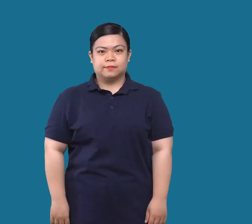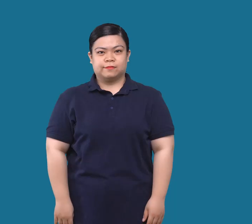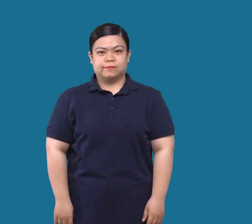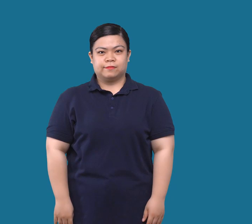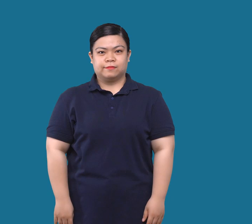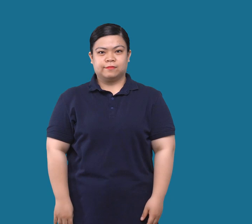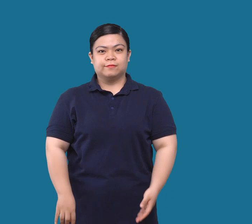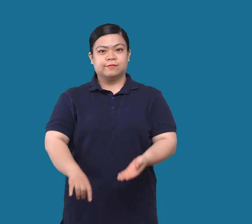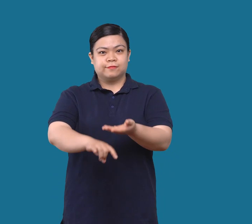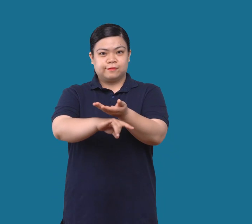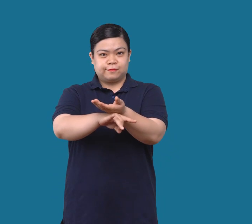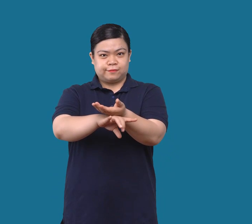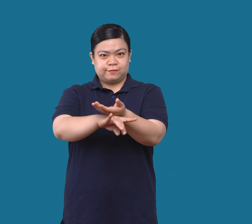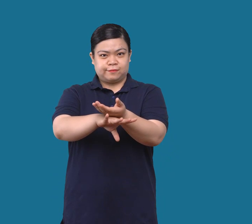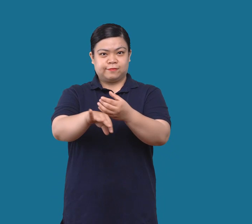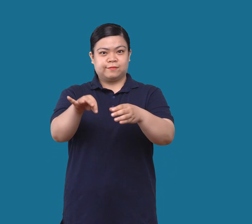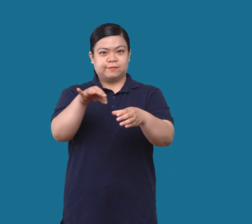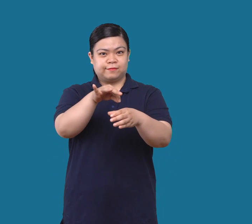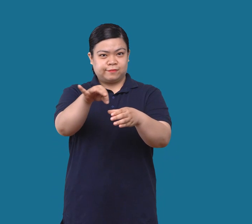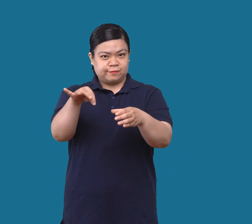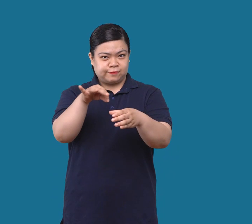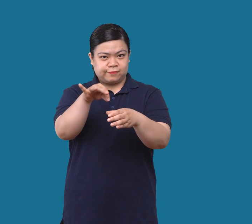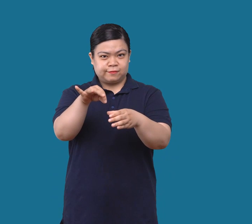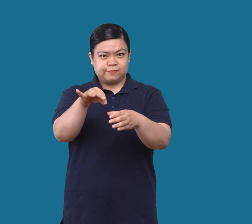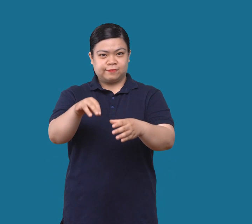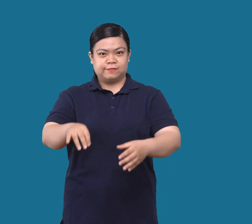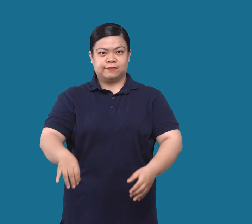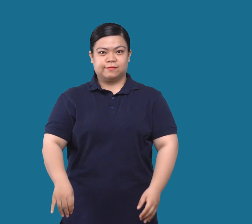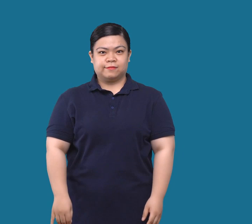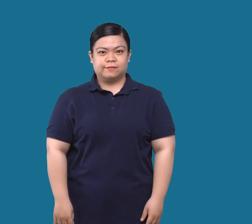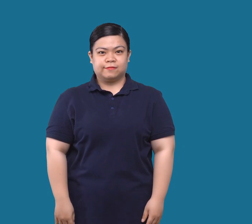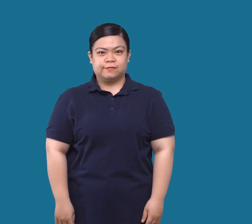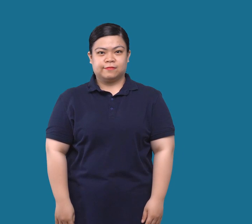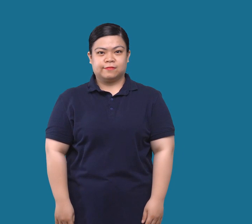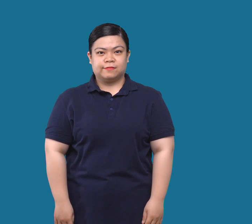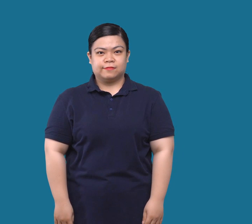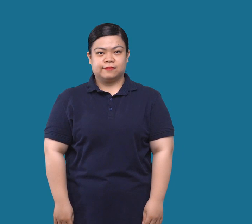pha cà phê